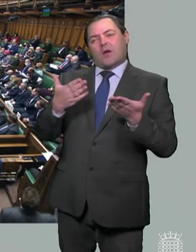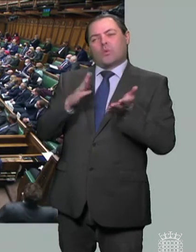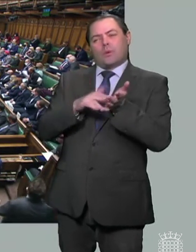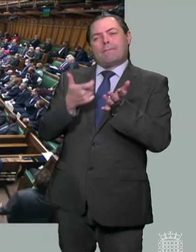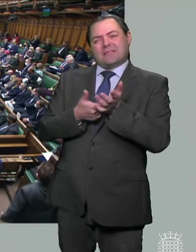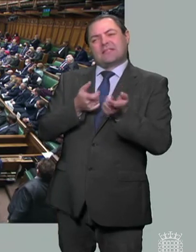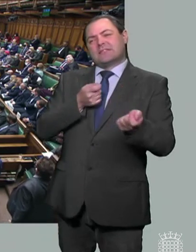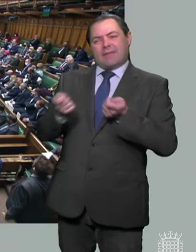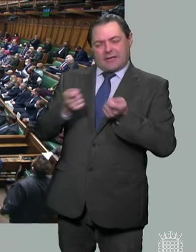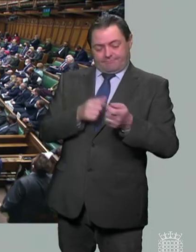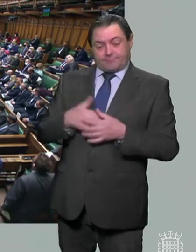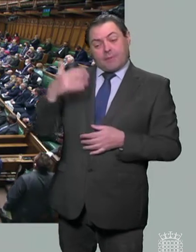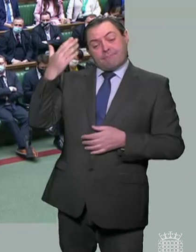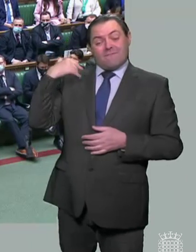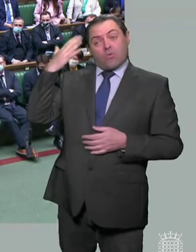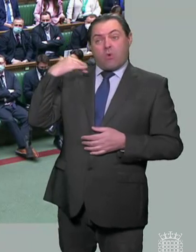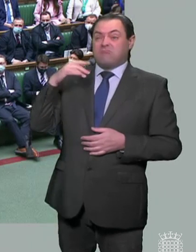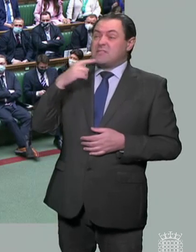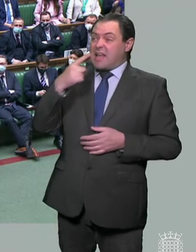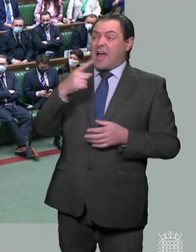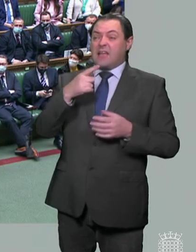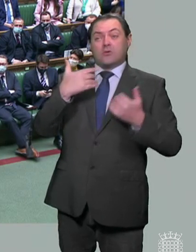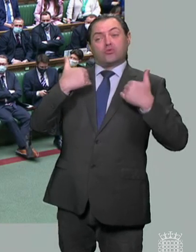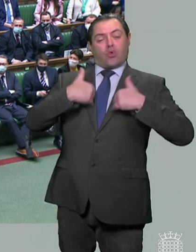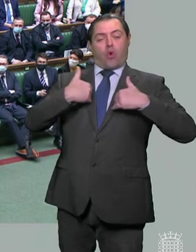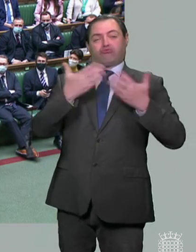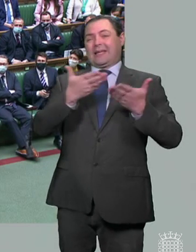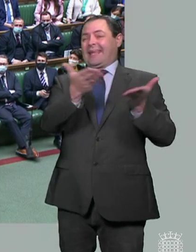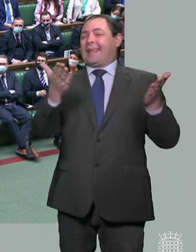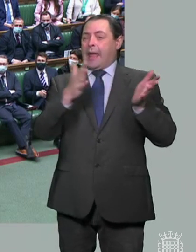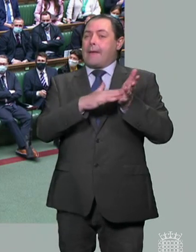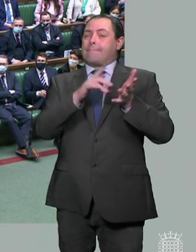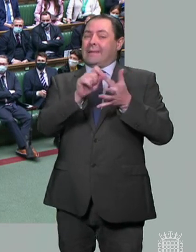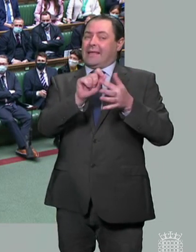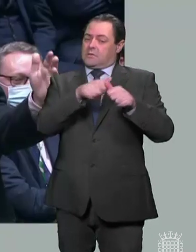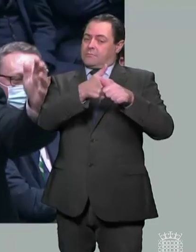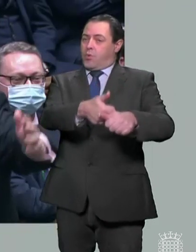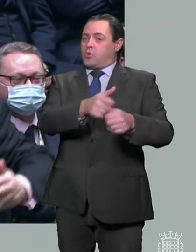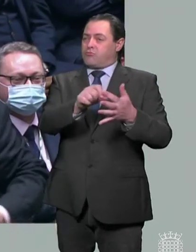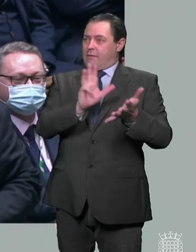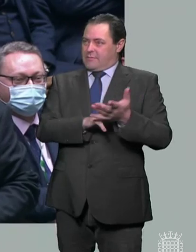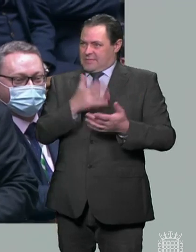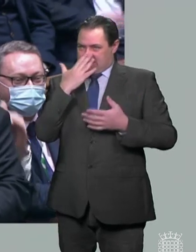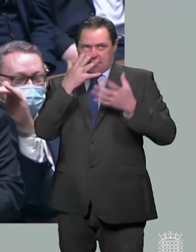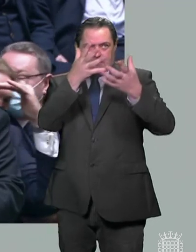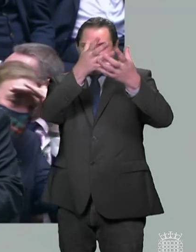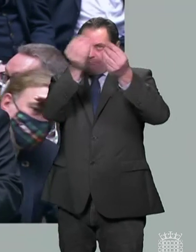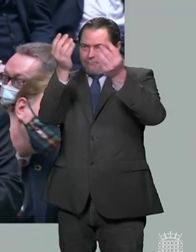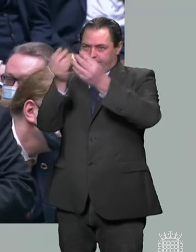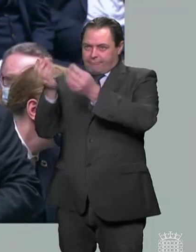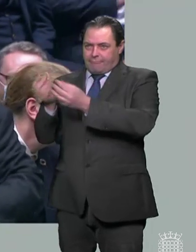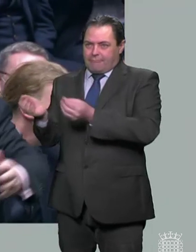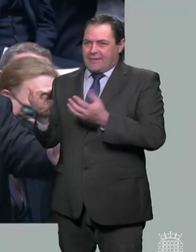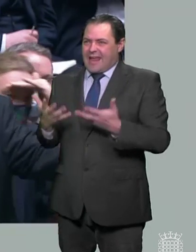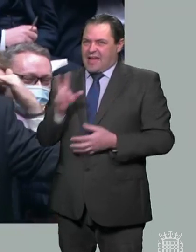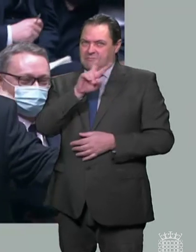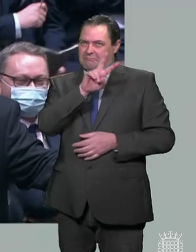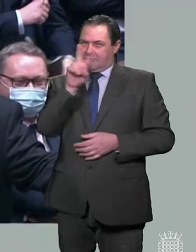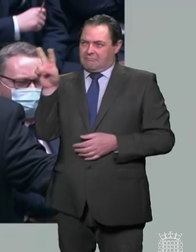It used always to be said that the Tory MPs were behind the Prime Minister, but—my goodness—look at the gaps on the third, fourth and fifth Benches.